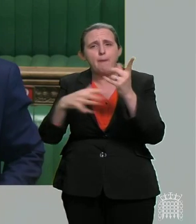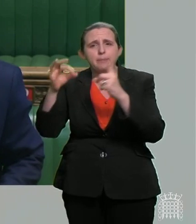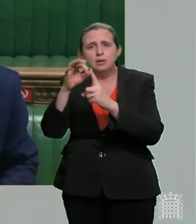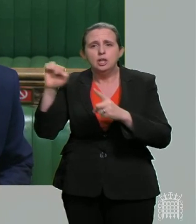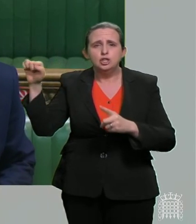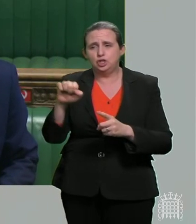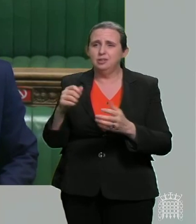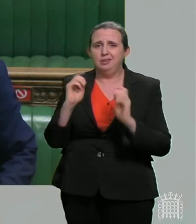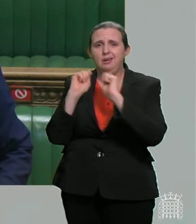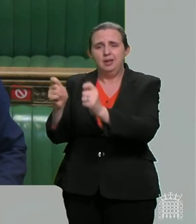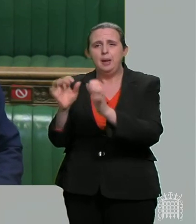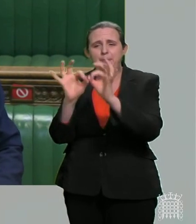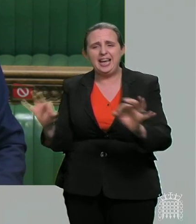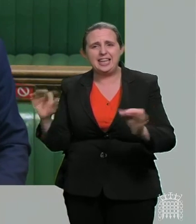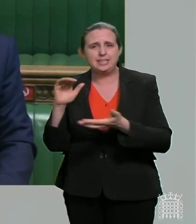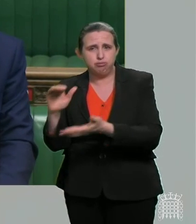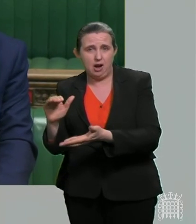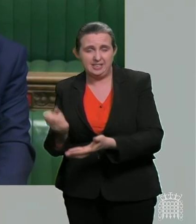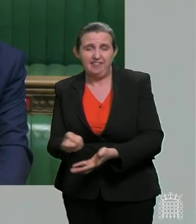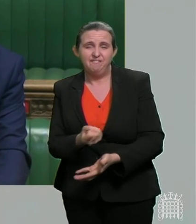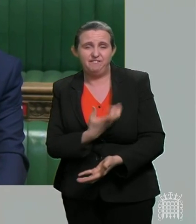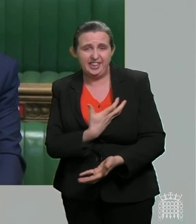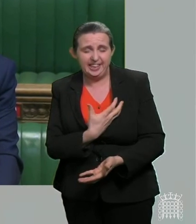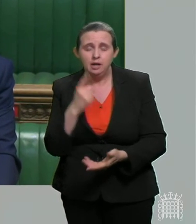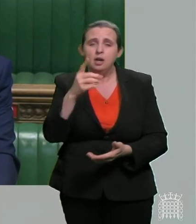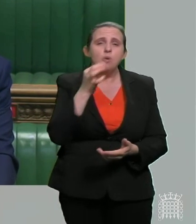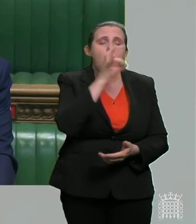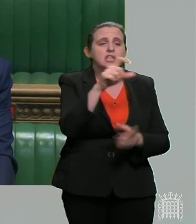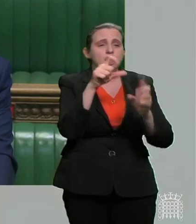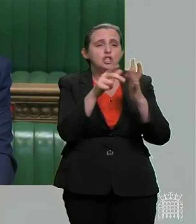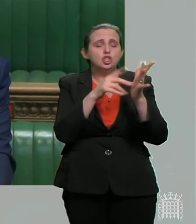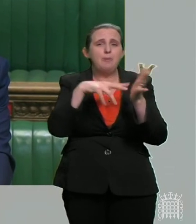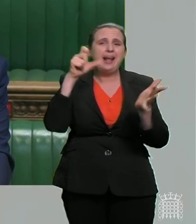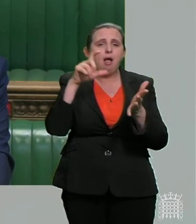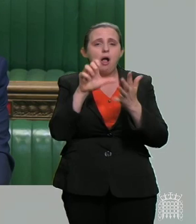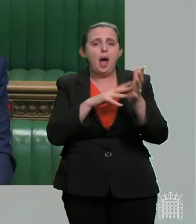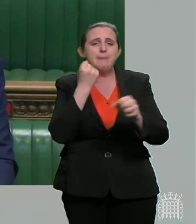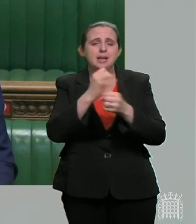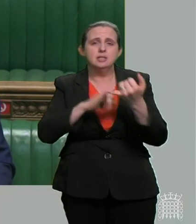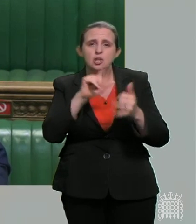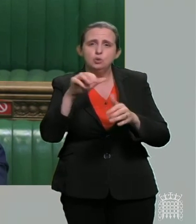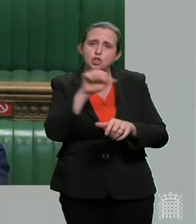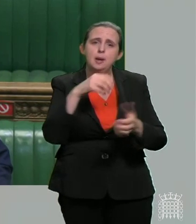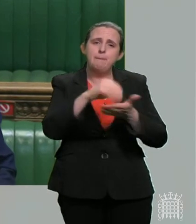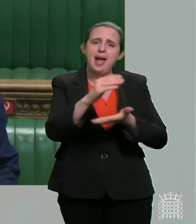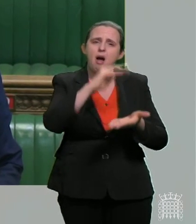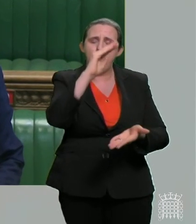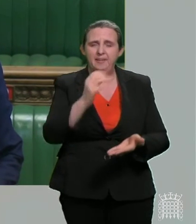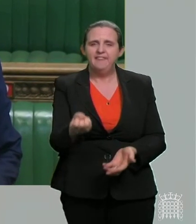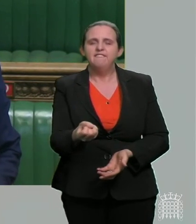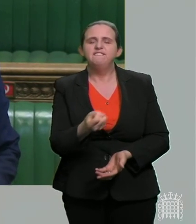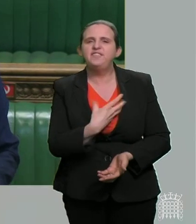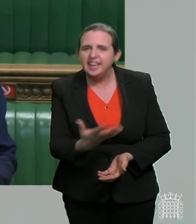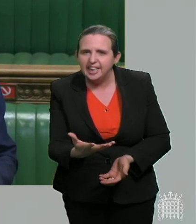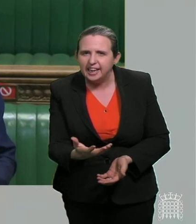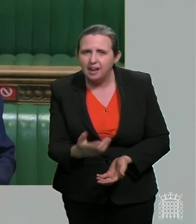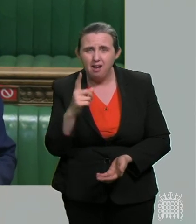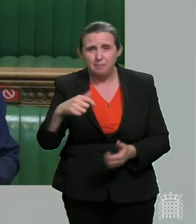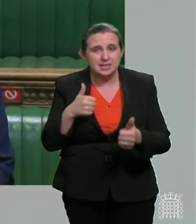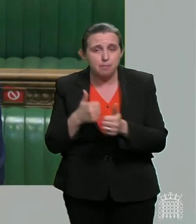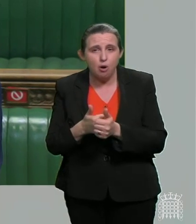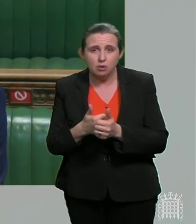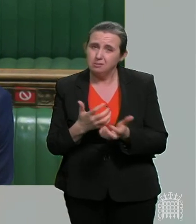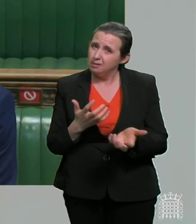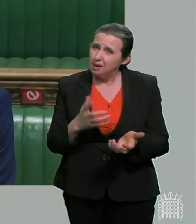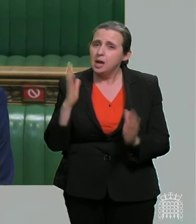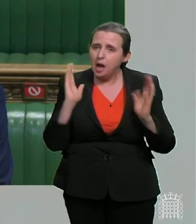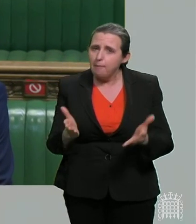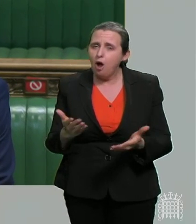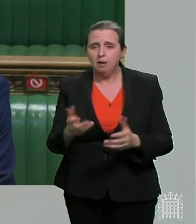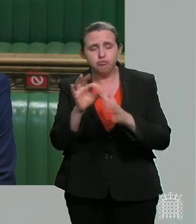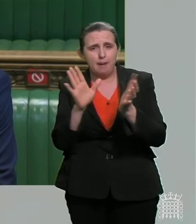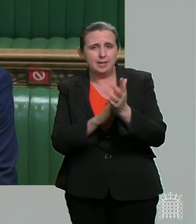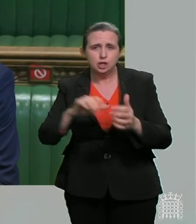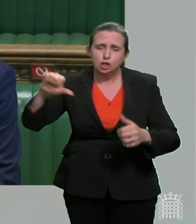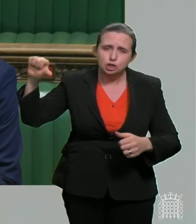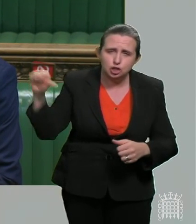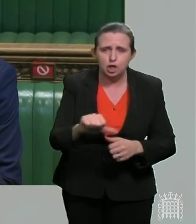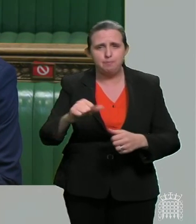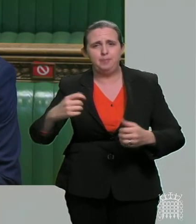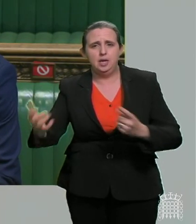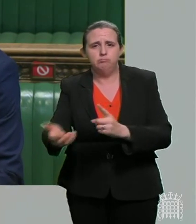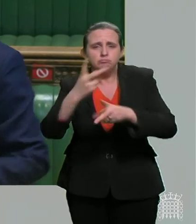Let us go back to the question. Another area where the Prime Minister has repeatedly delayed and now changes his policy pretty well every day is securing our borders against variants of covid.